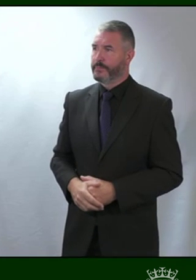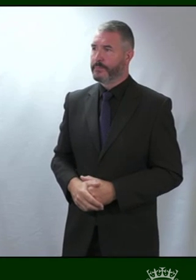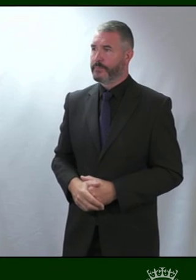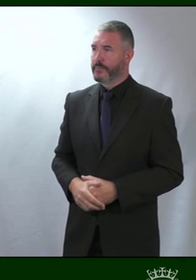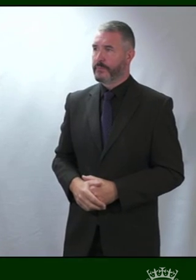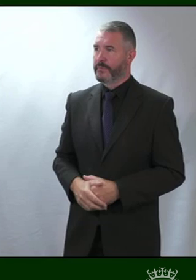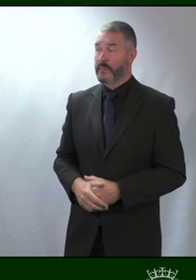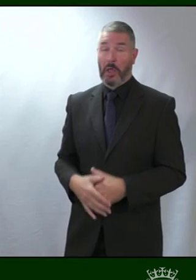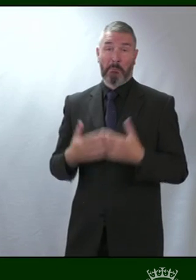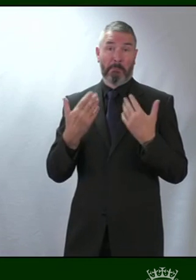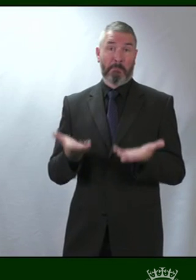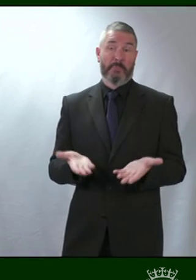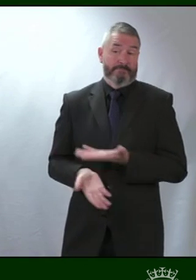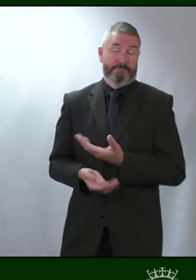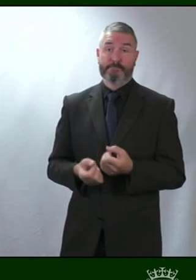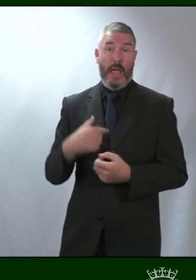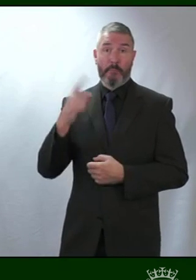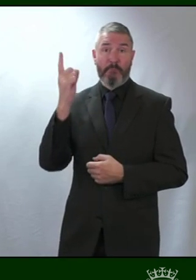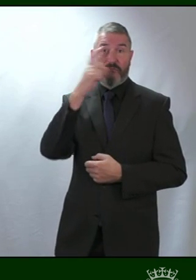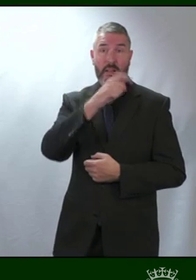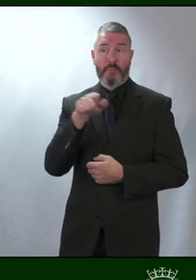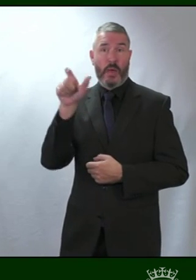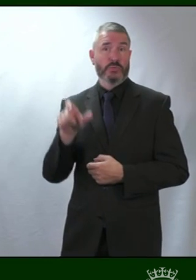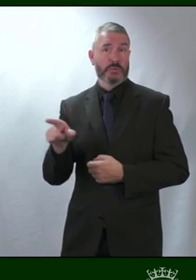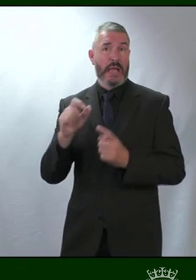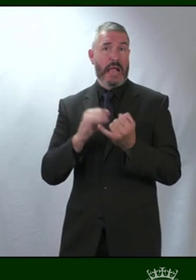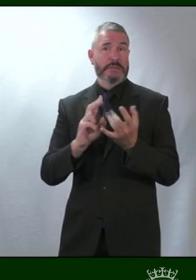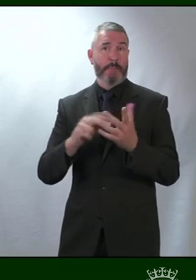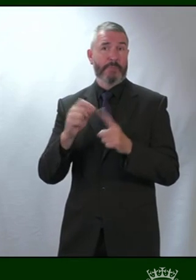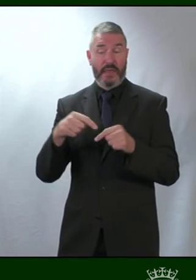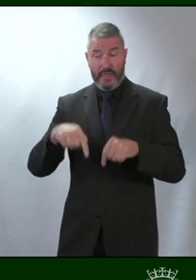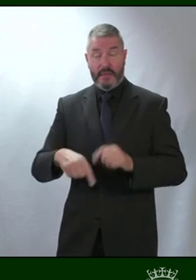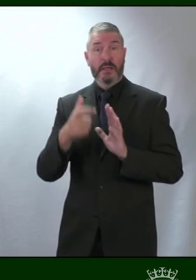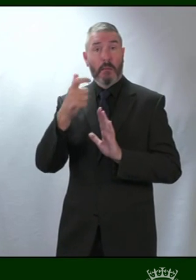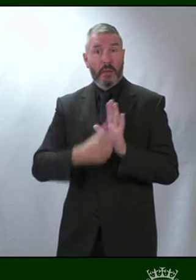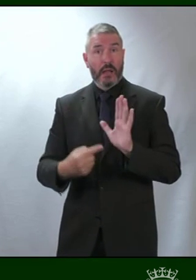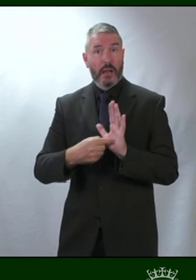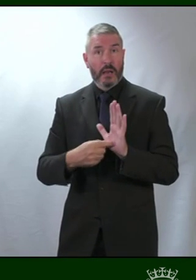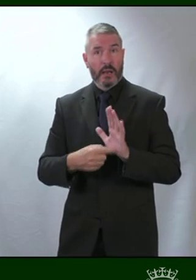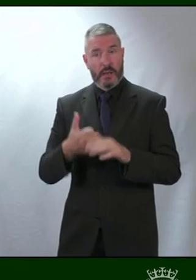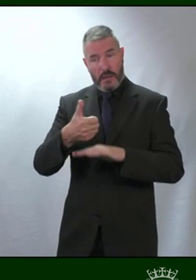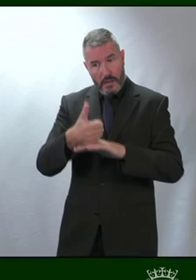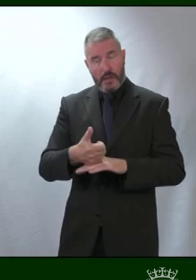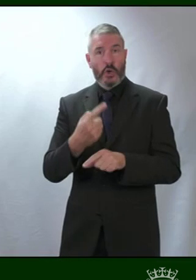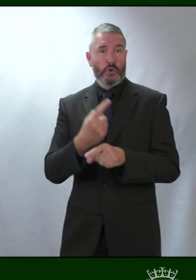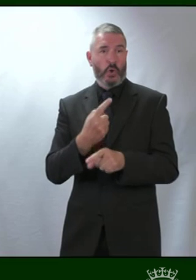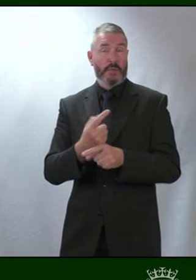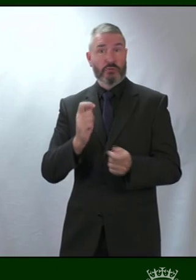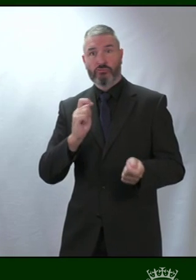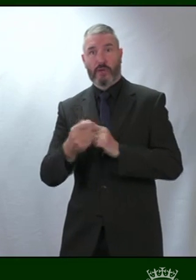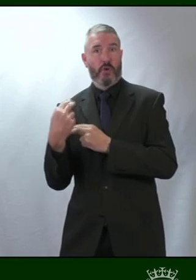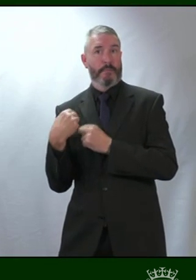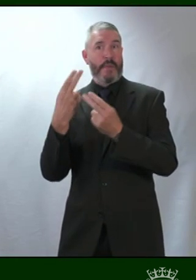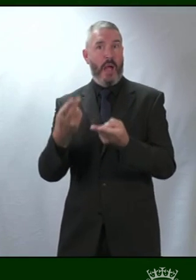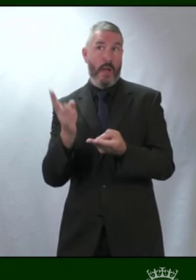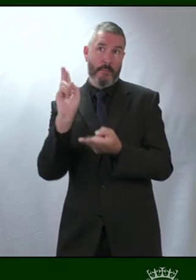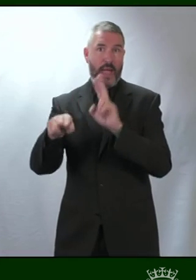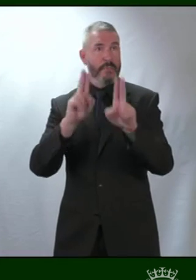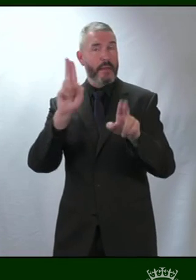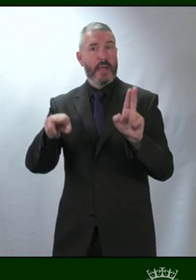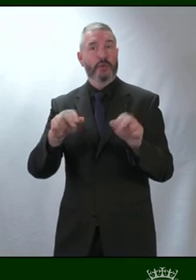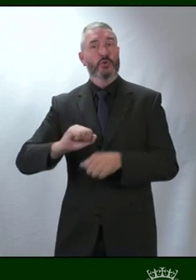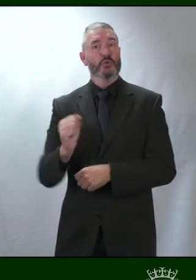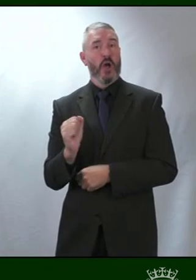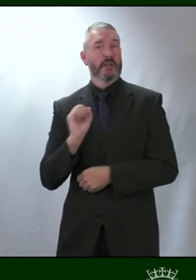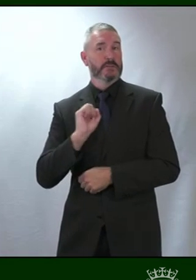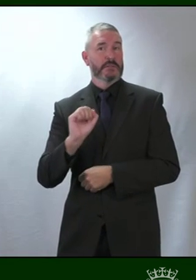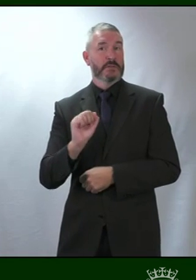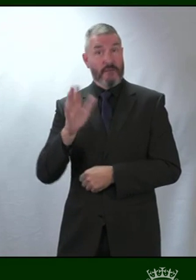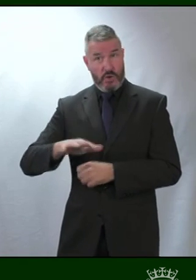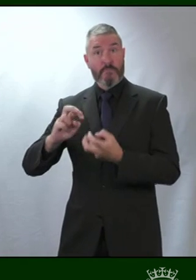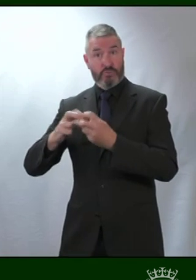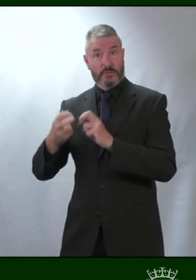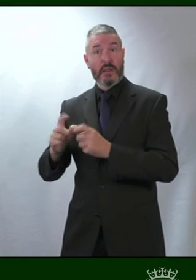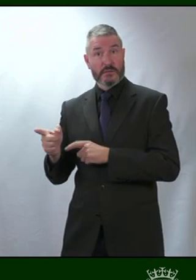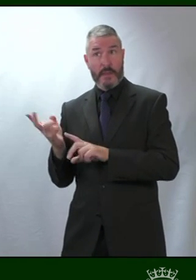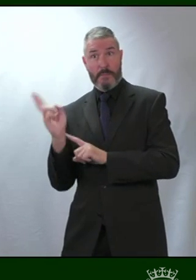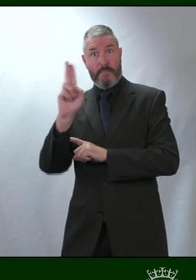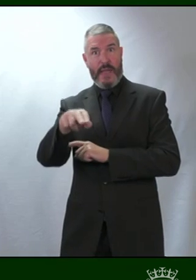I have absolutely no idea. It is totally baffling, because it is a Bill that underpins a massive transfer of powers back to Scotland from Brussels.